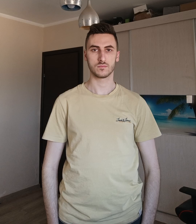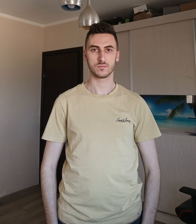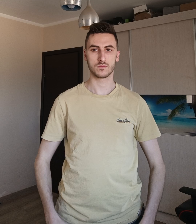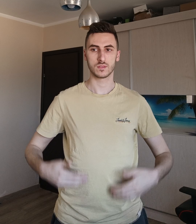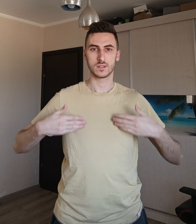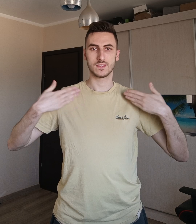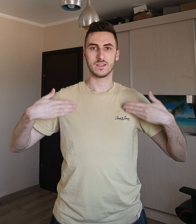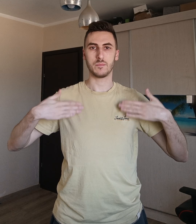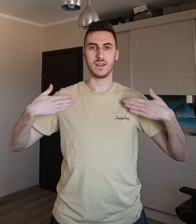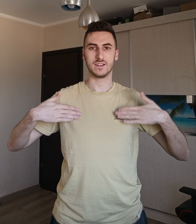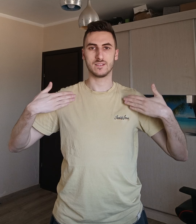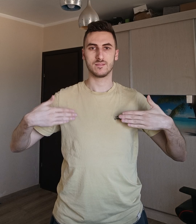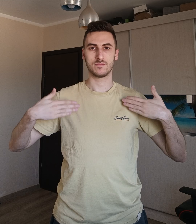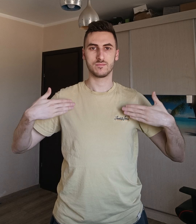שמח